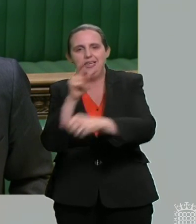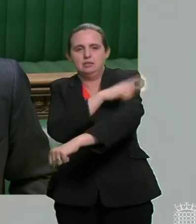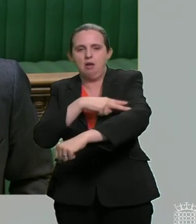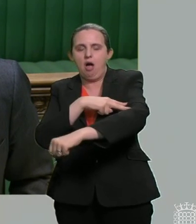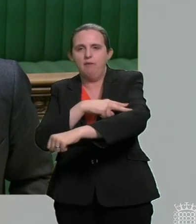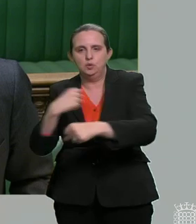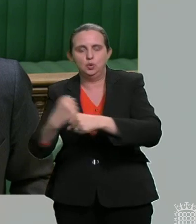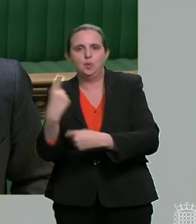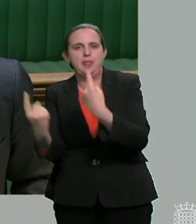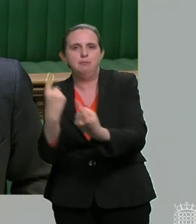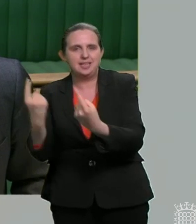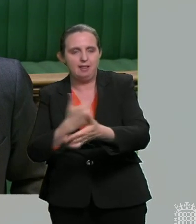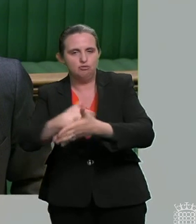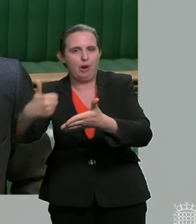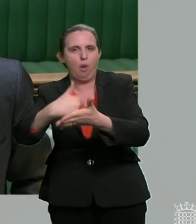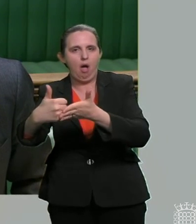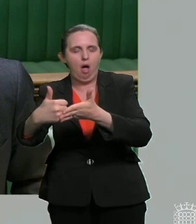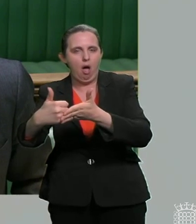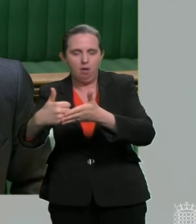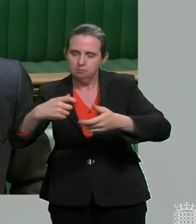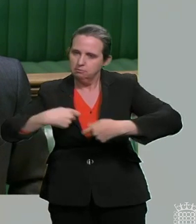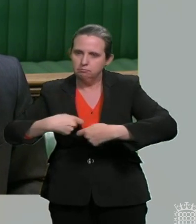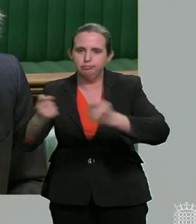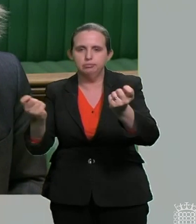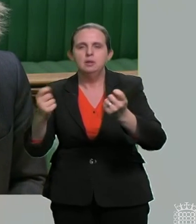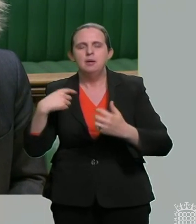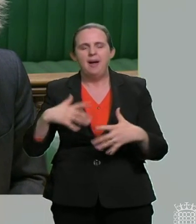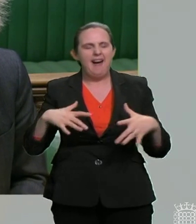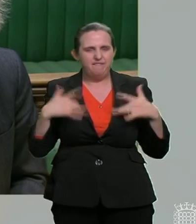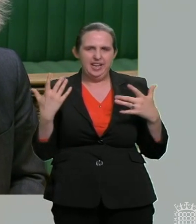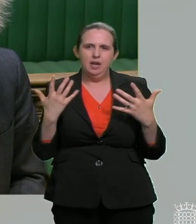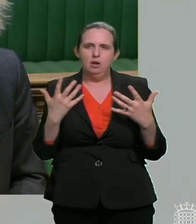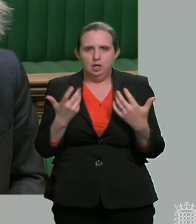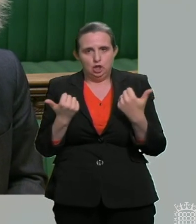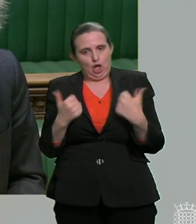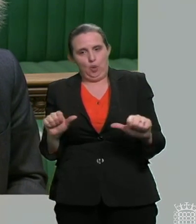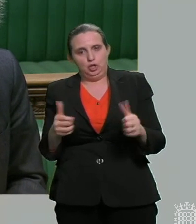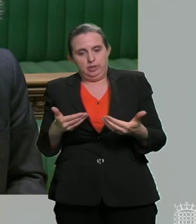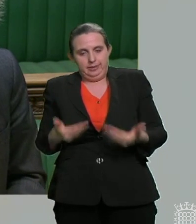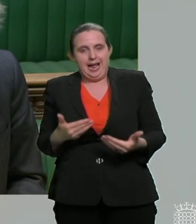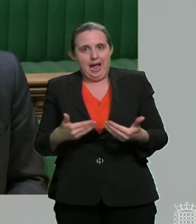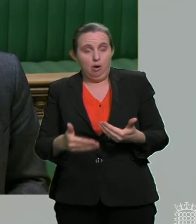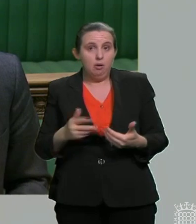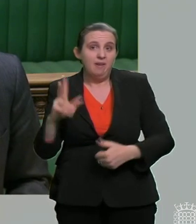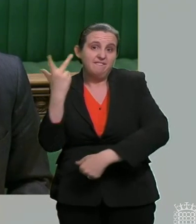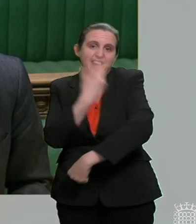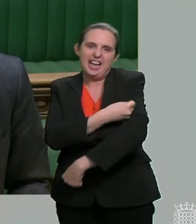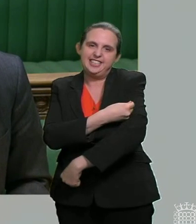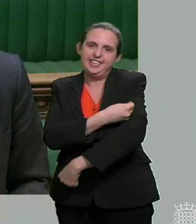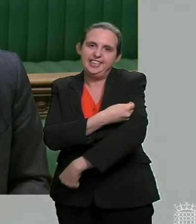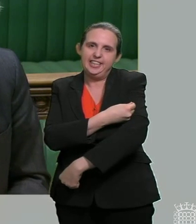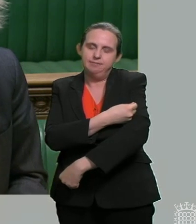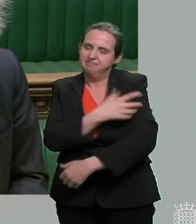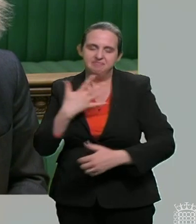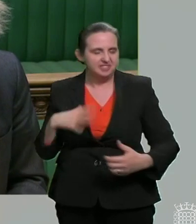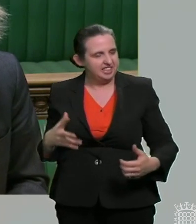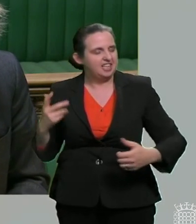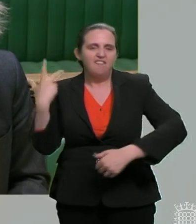The long-term solution—or the medium-term solution, I should say—is to vaccinate and to roll out the vaccination programme.